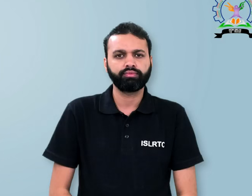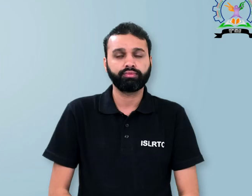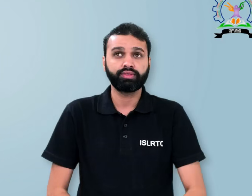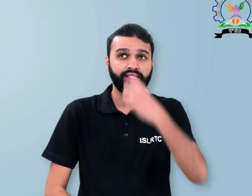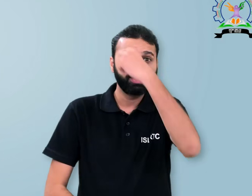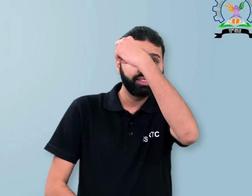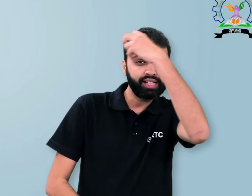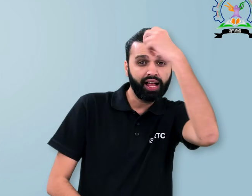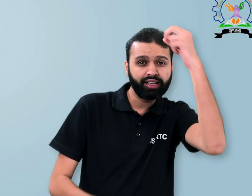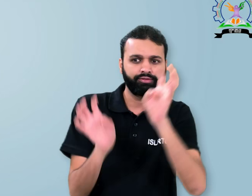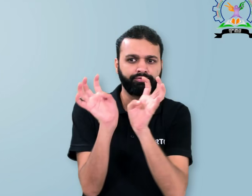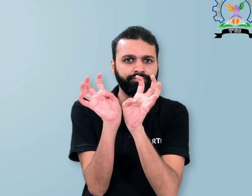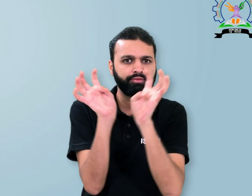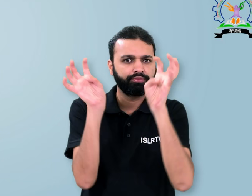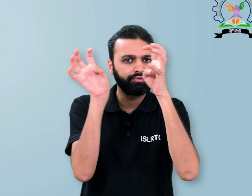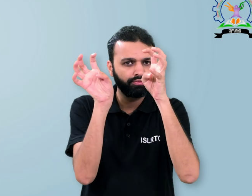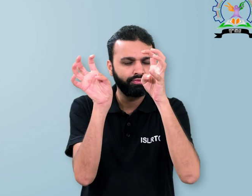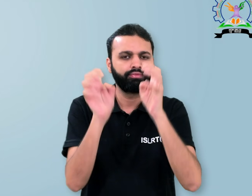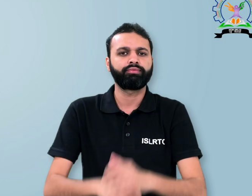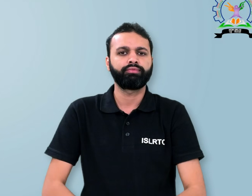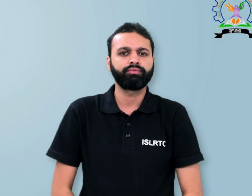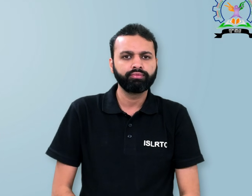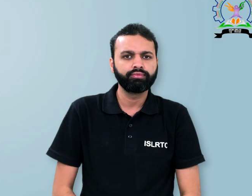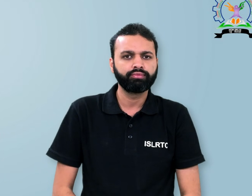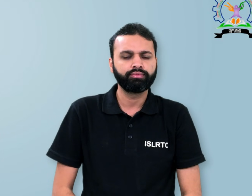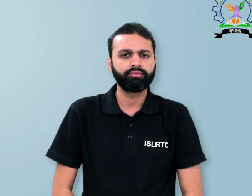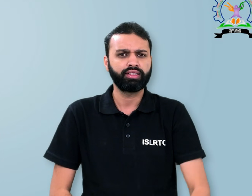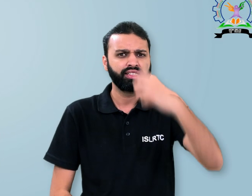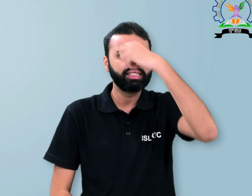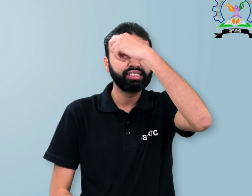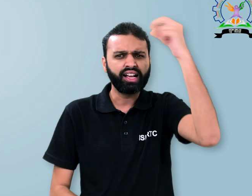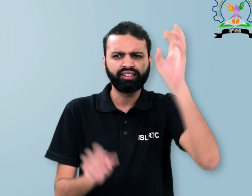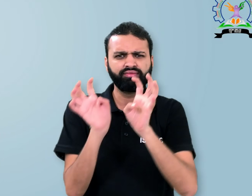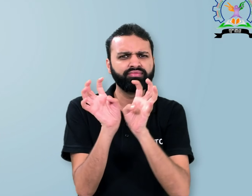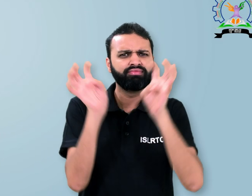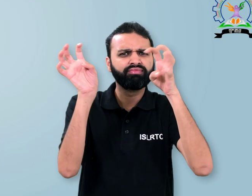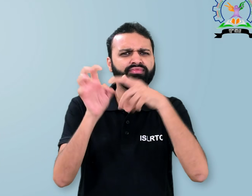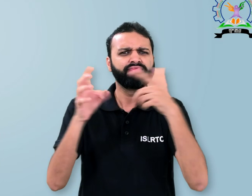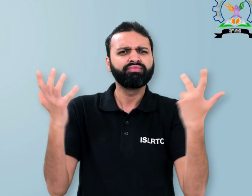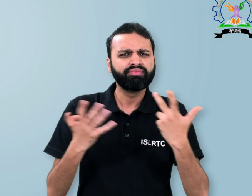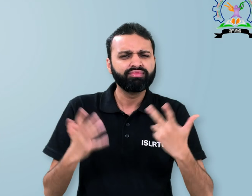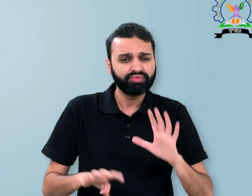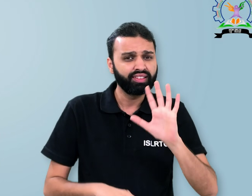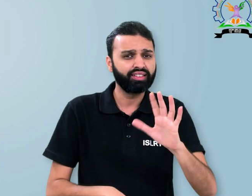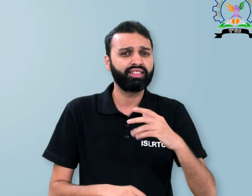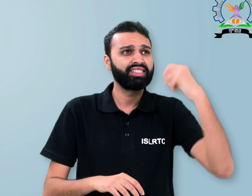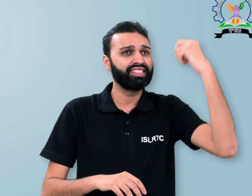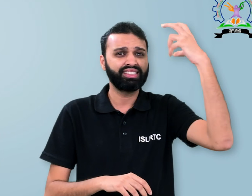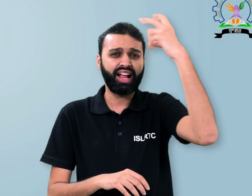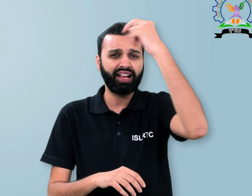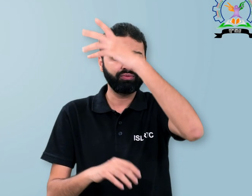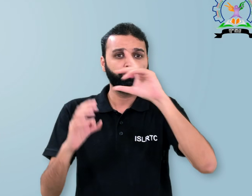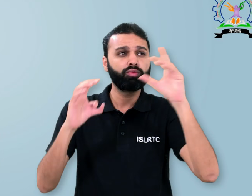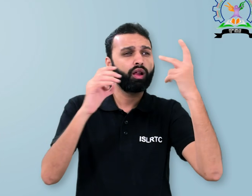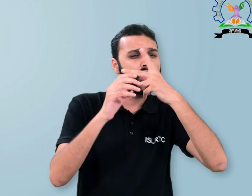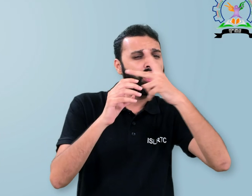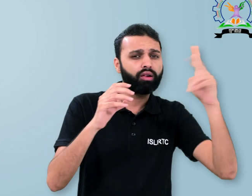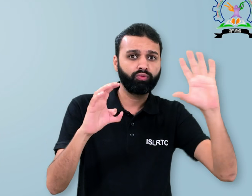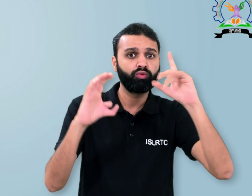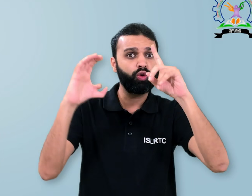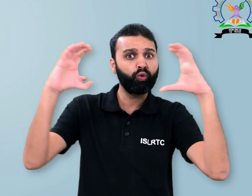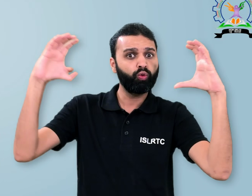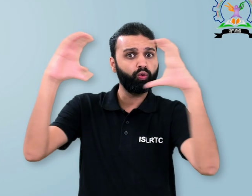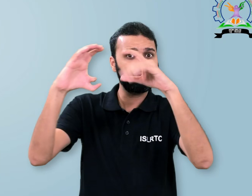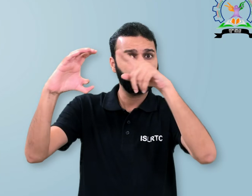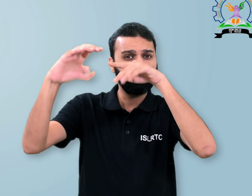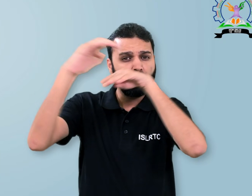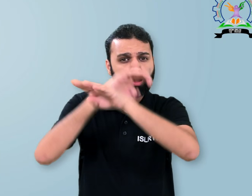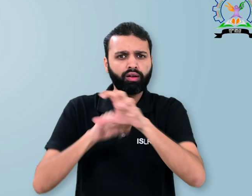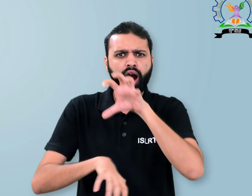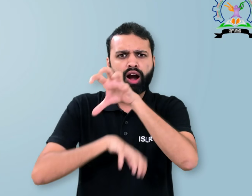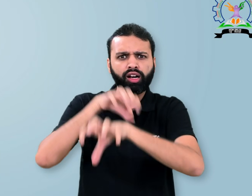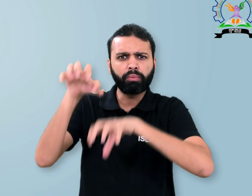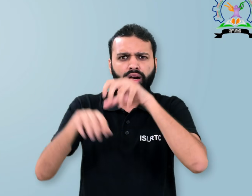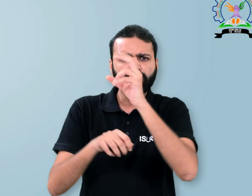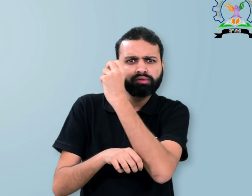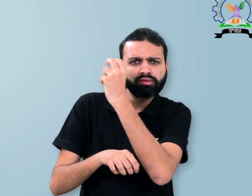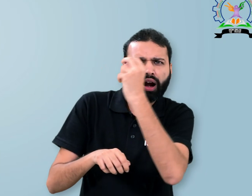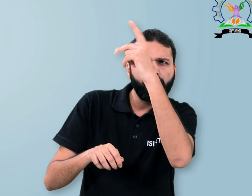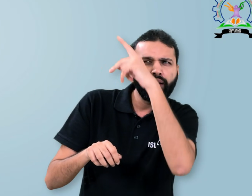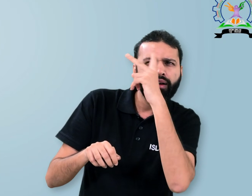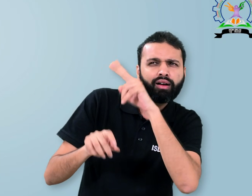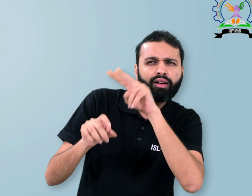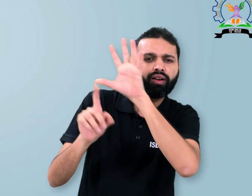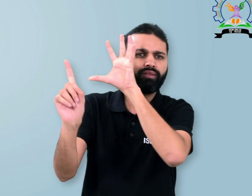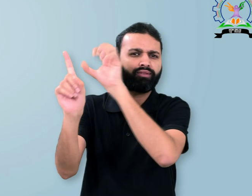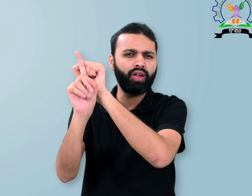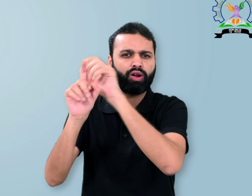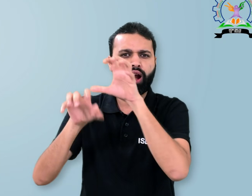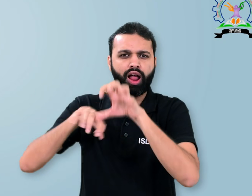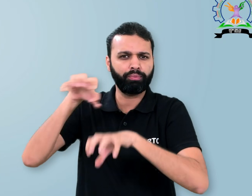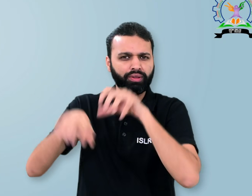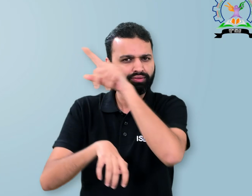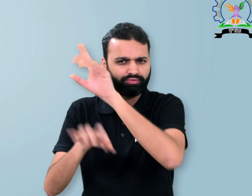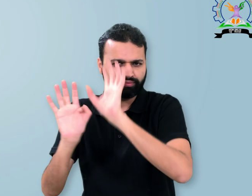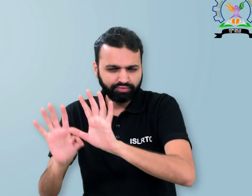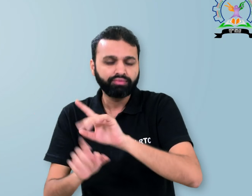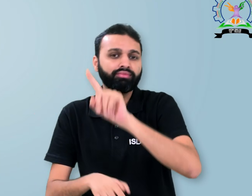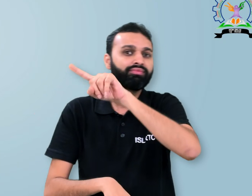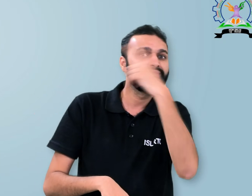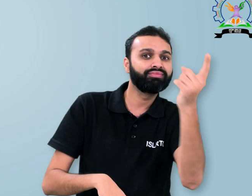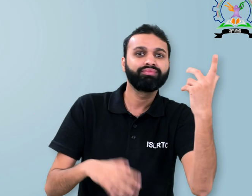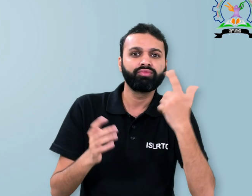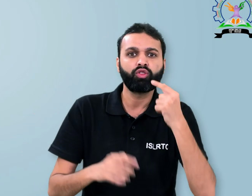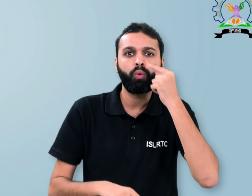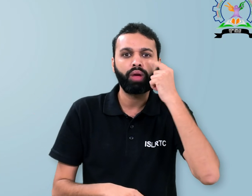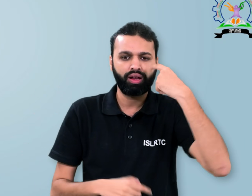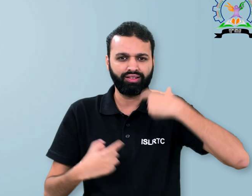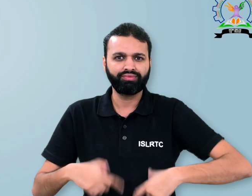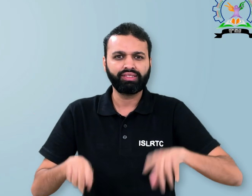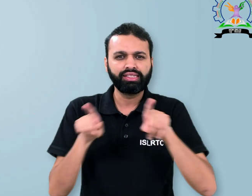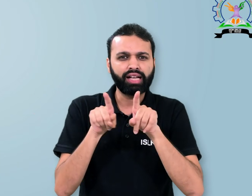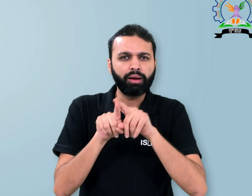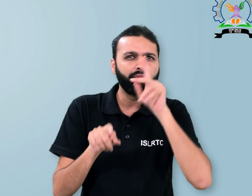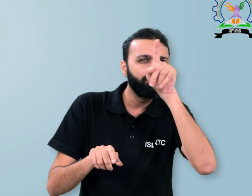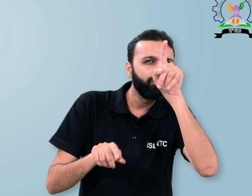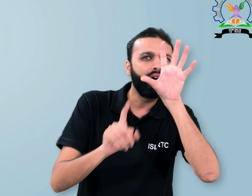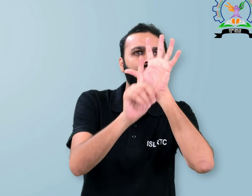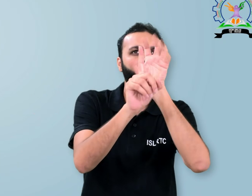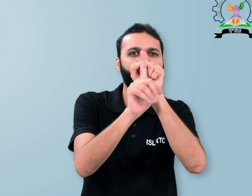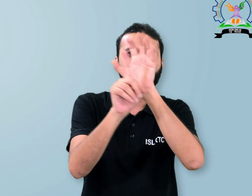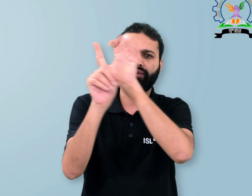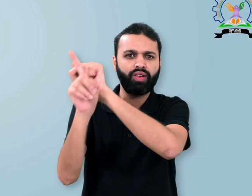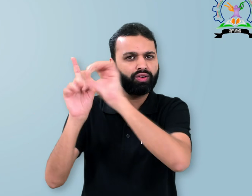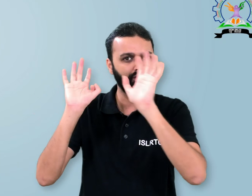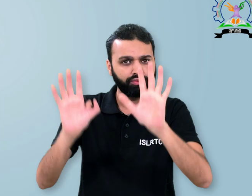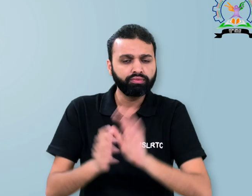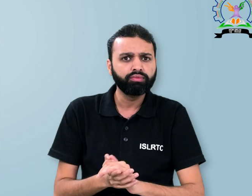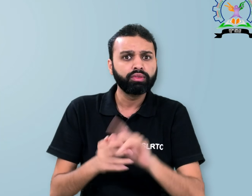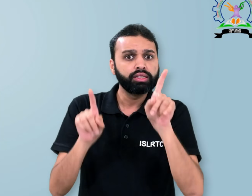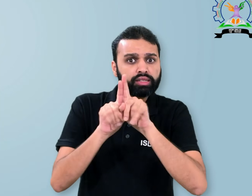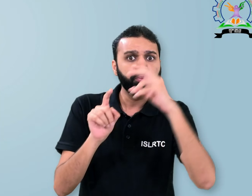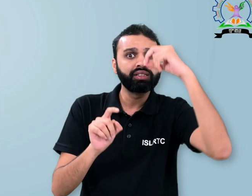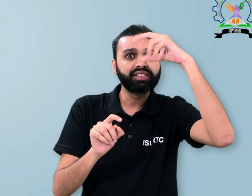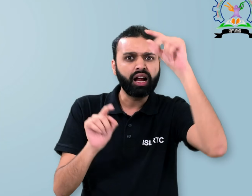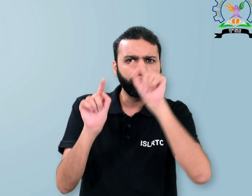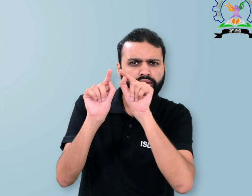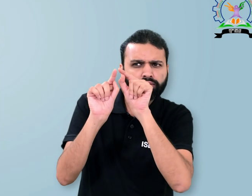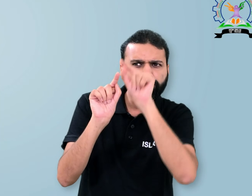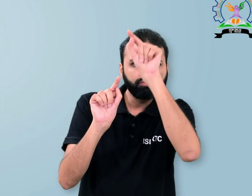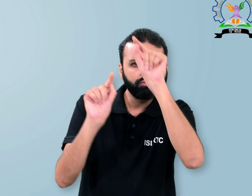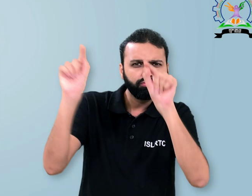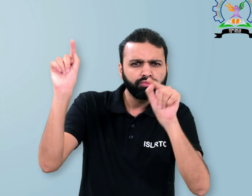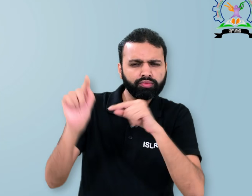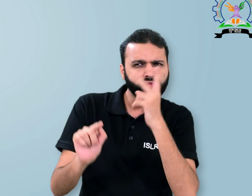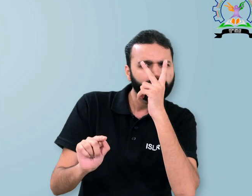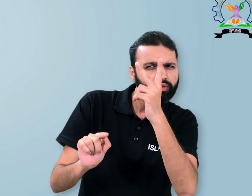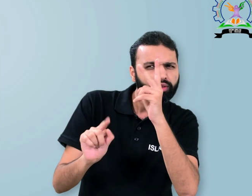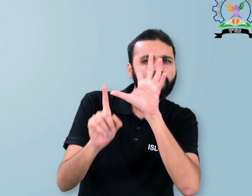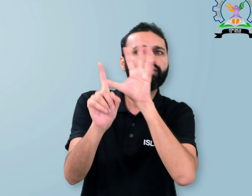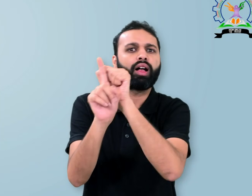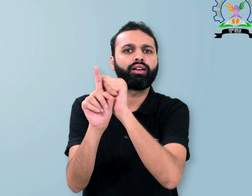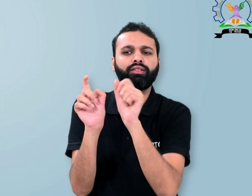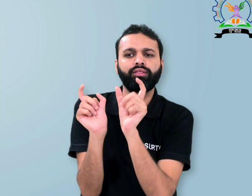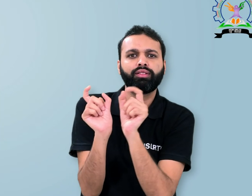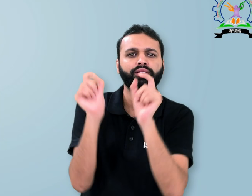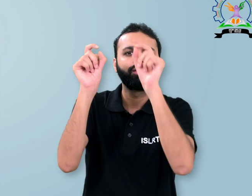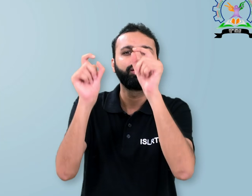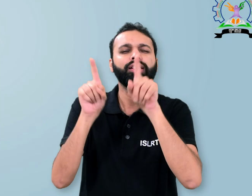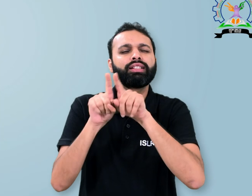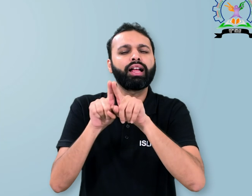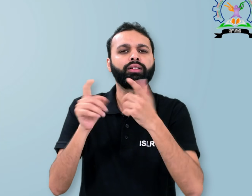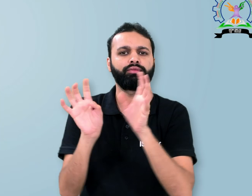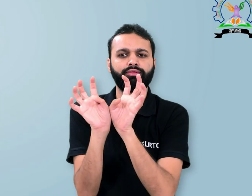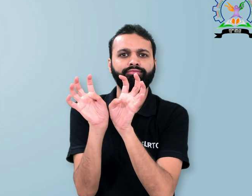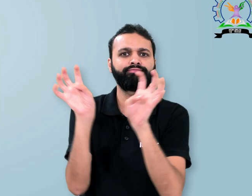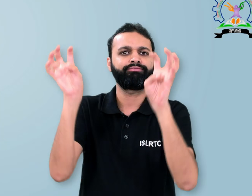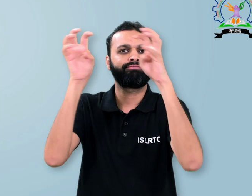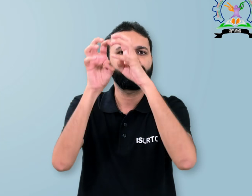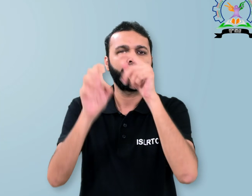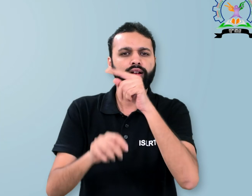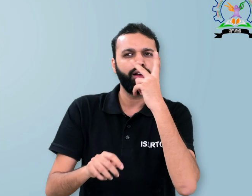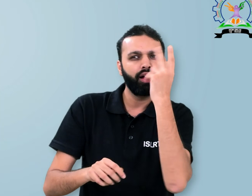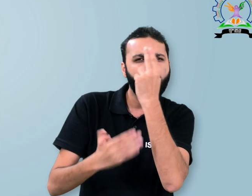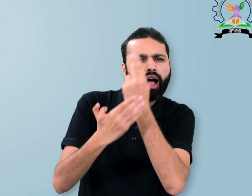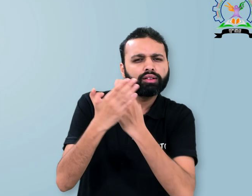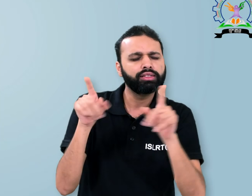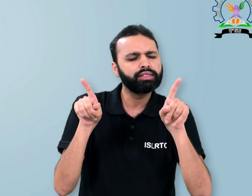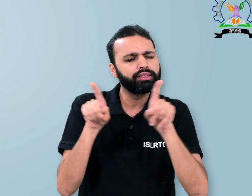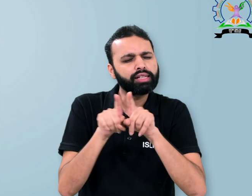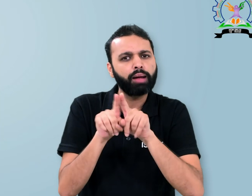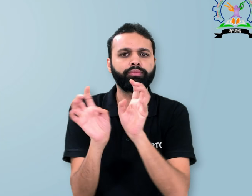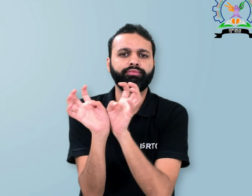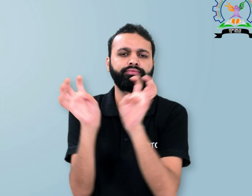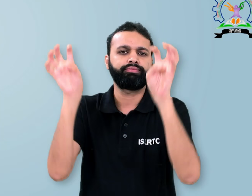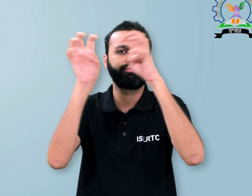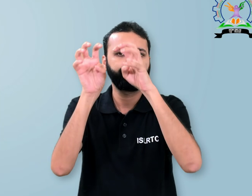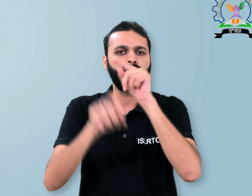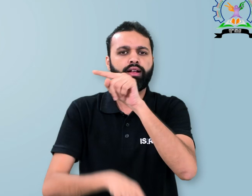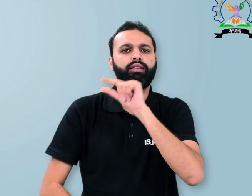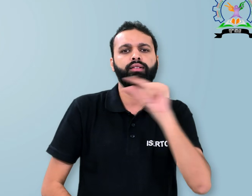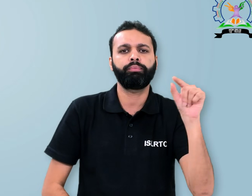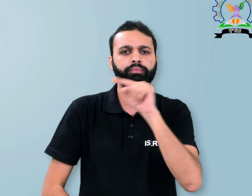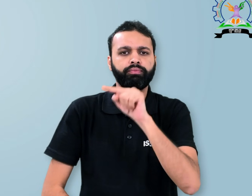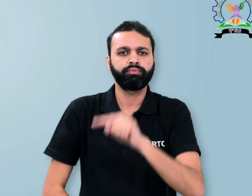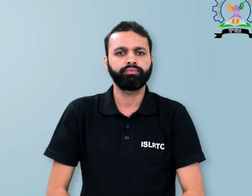Cancer Cancer is also known as the Crab. It is the faintest of the 12 constellations of the Zodiac. It can be seen between the Leo and the Gemini constellations.